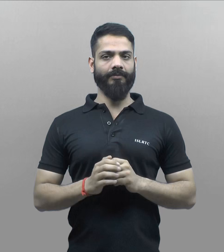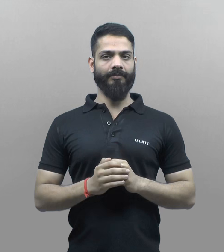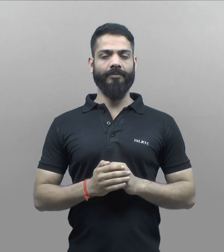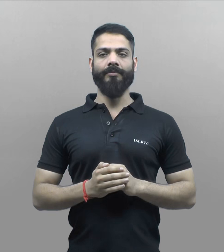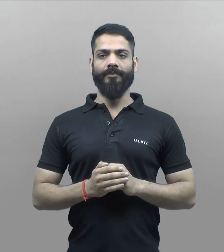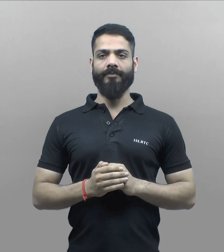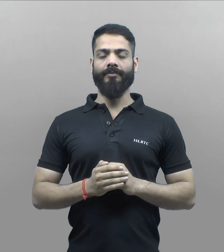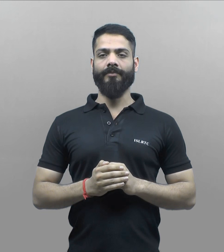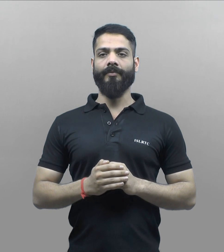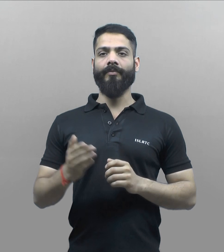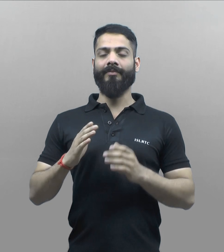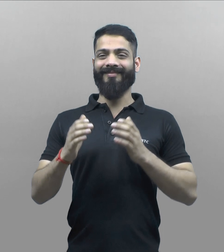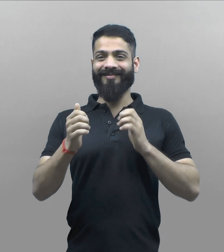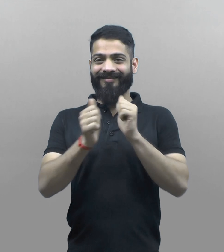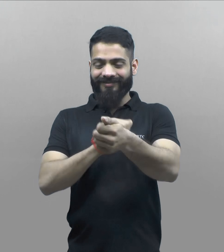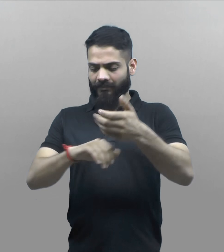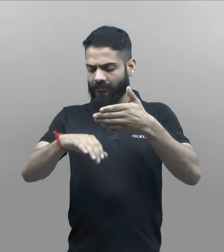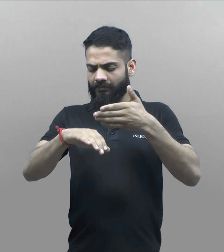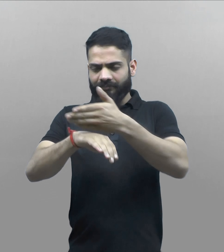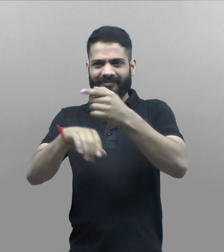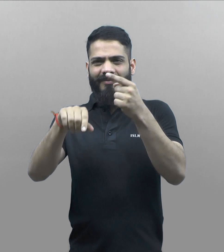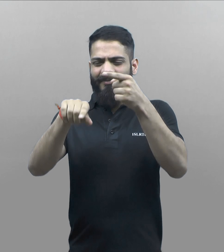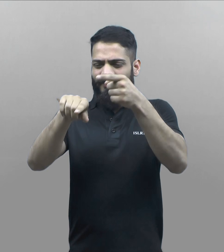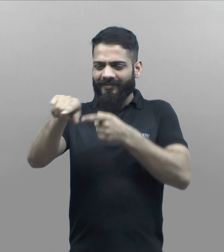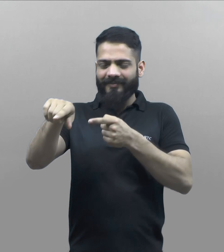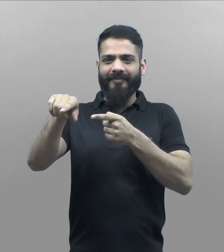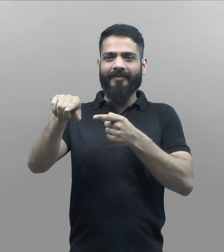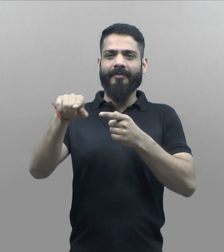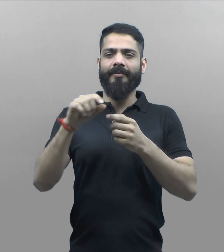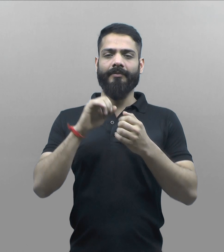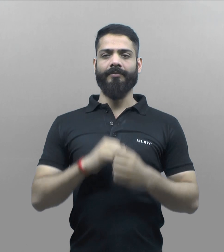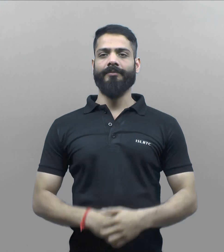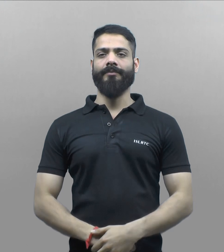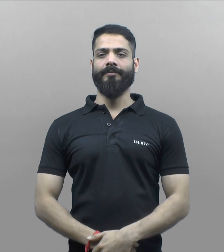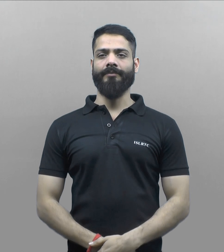Scrabble